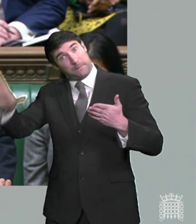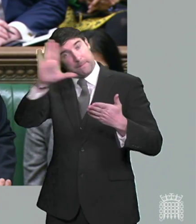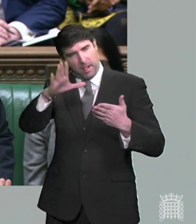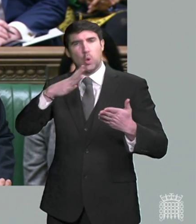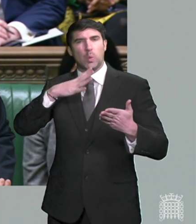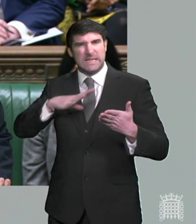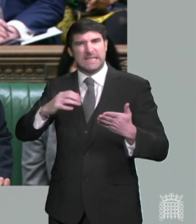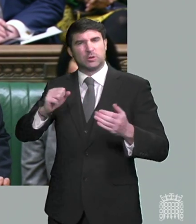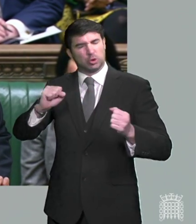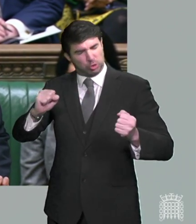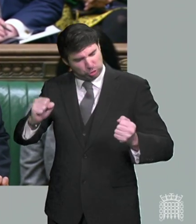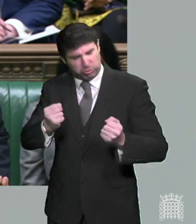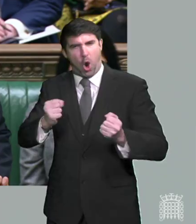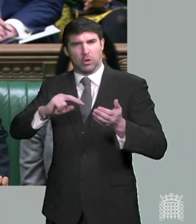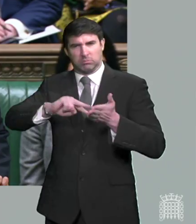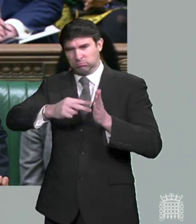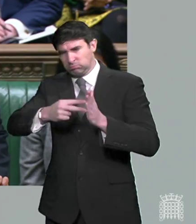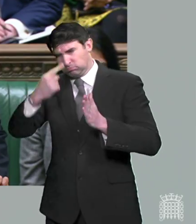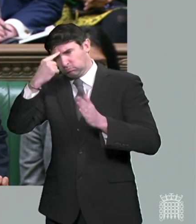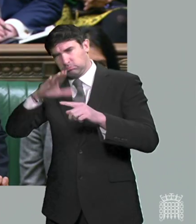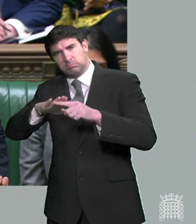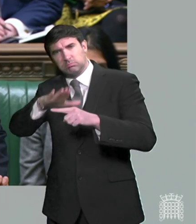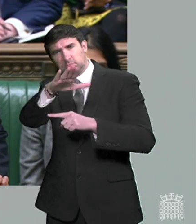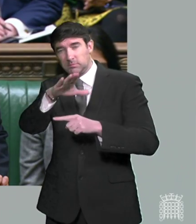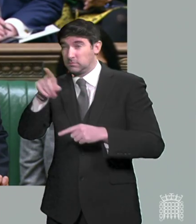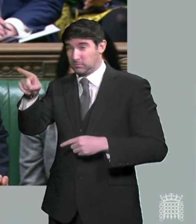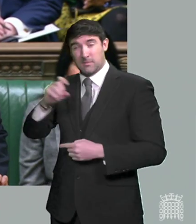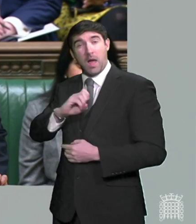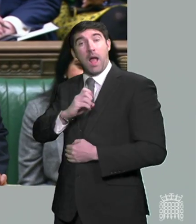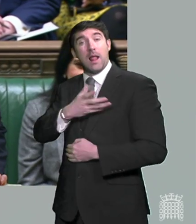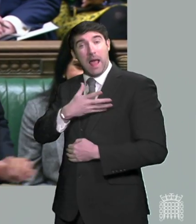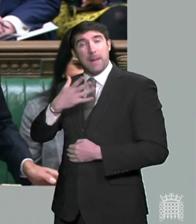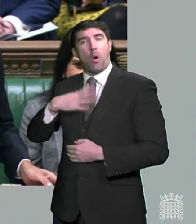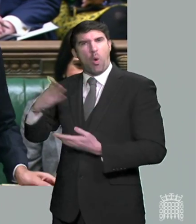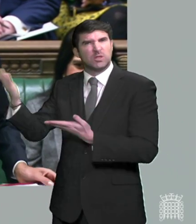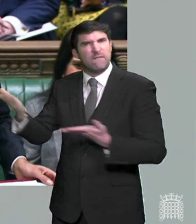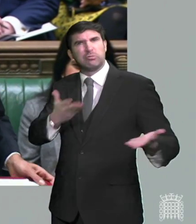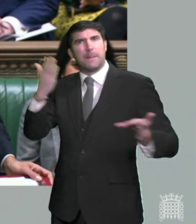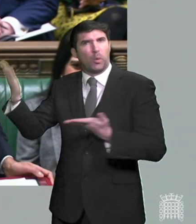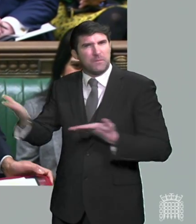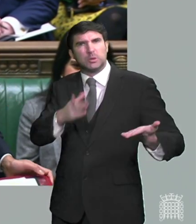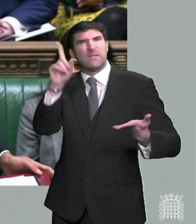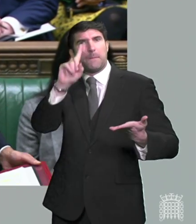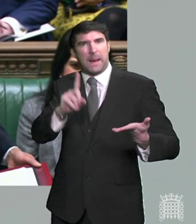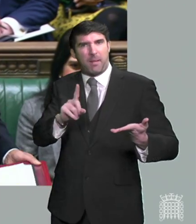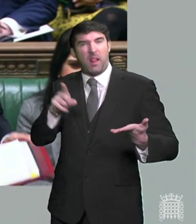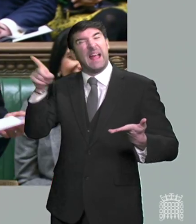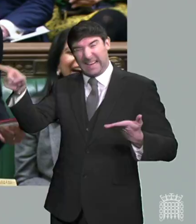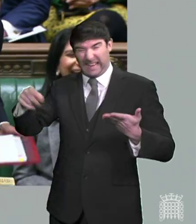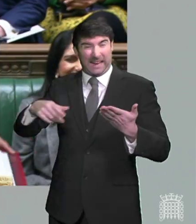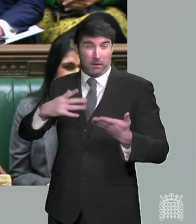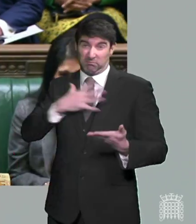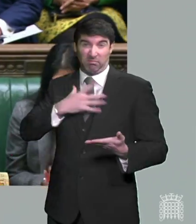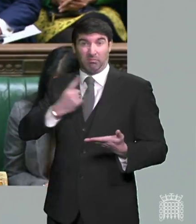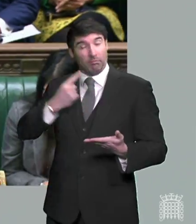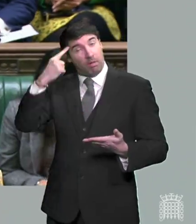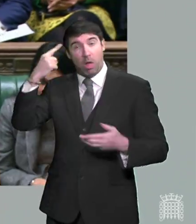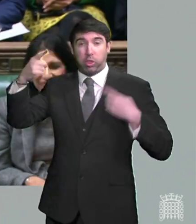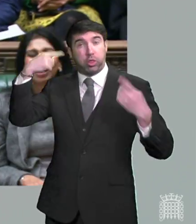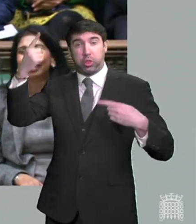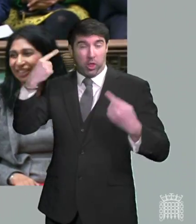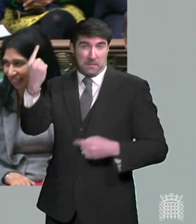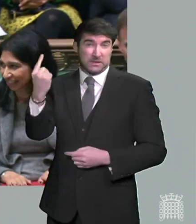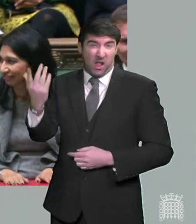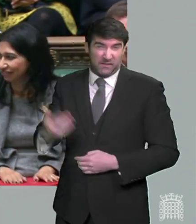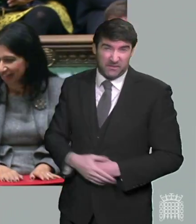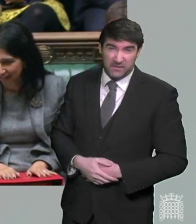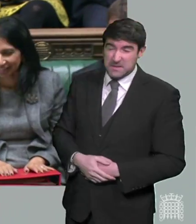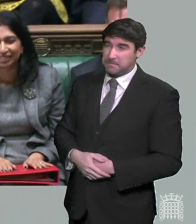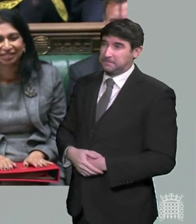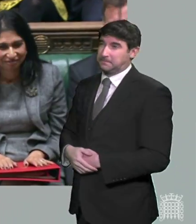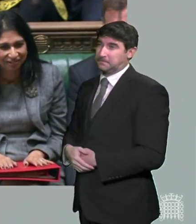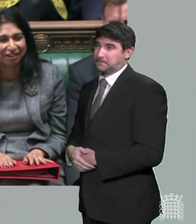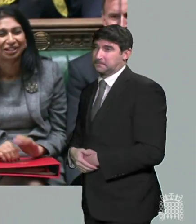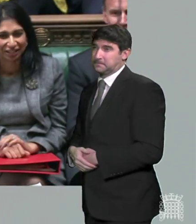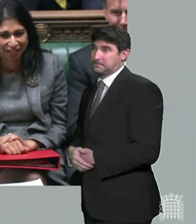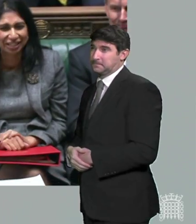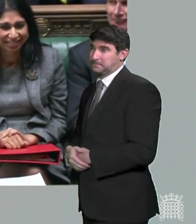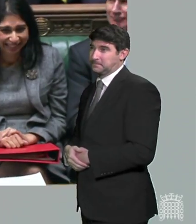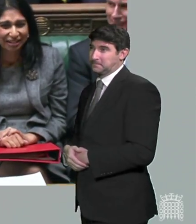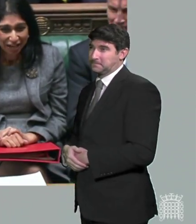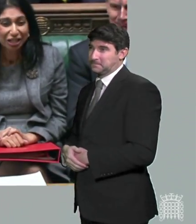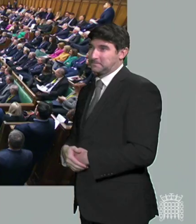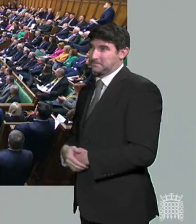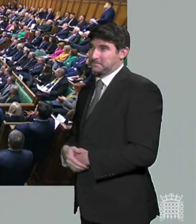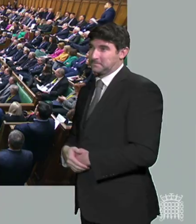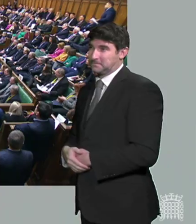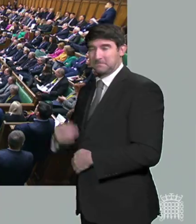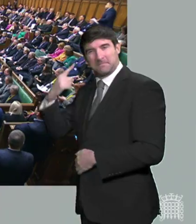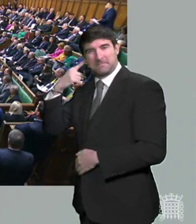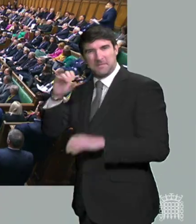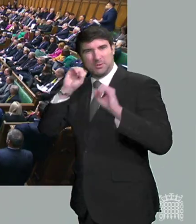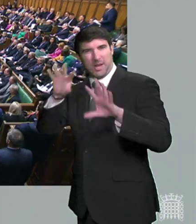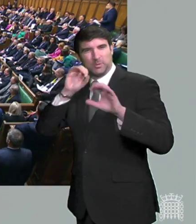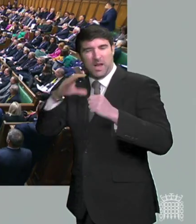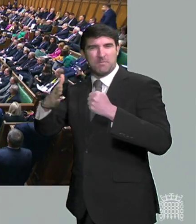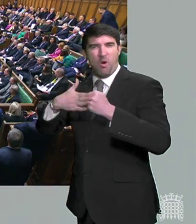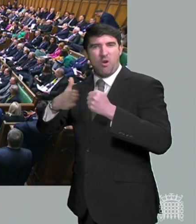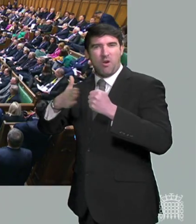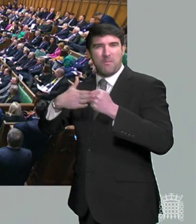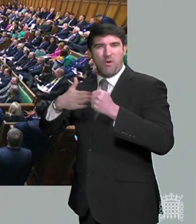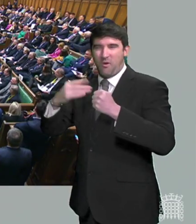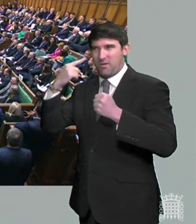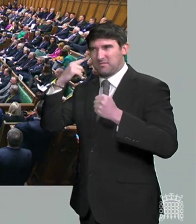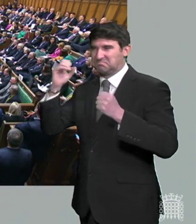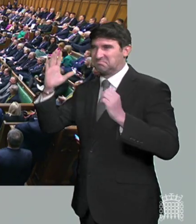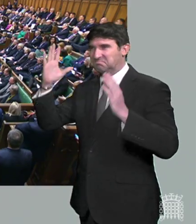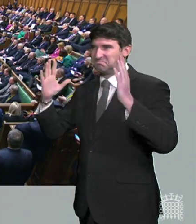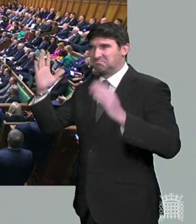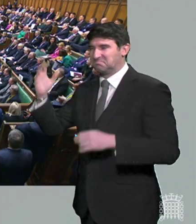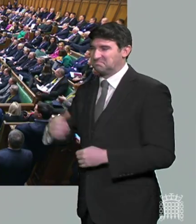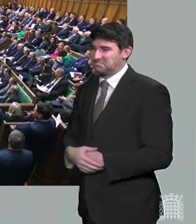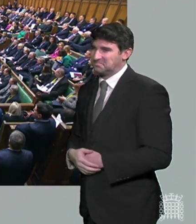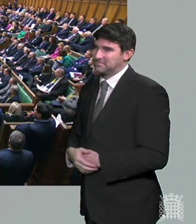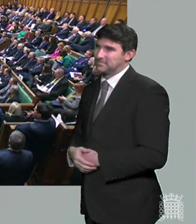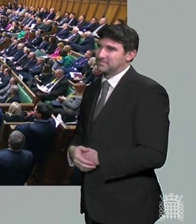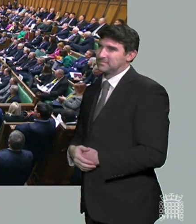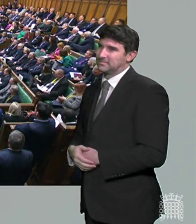When it comes to the right honourable and learned Gentleman, he is not just for the free movement of people; he also has the free movement of principles.